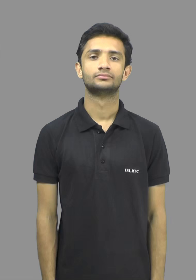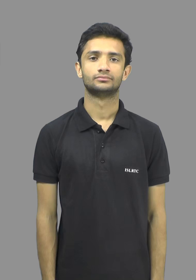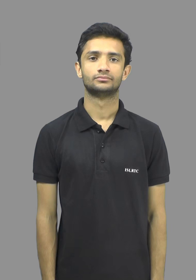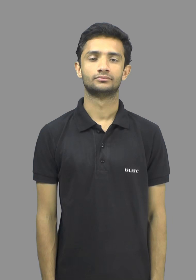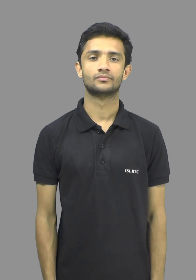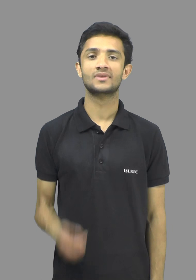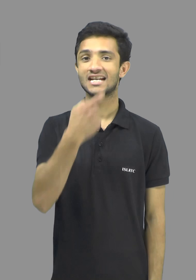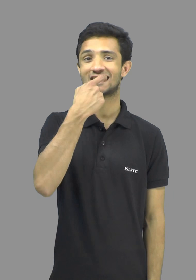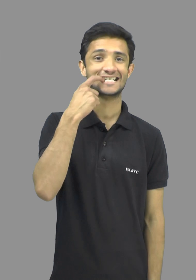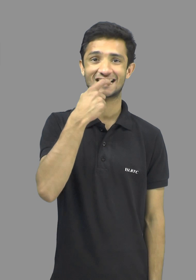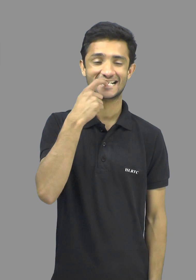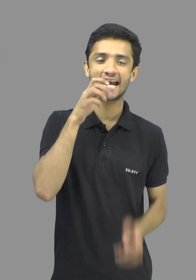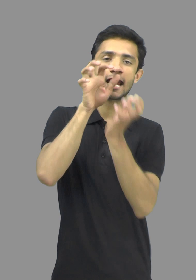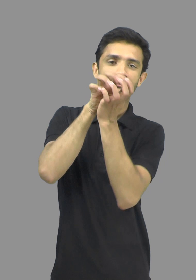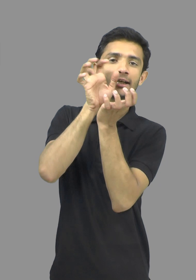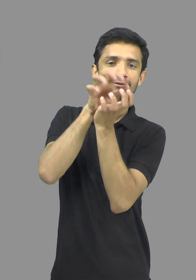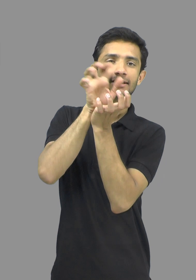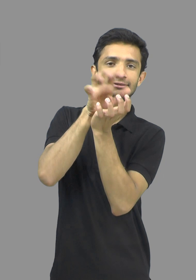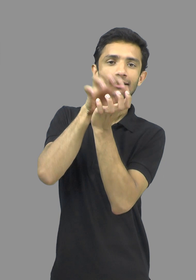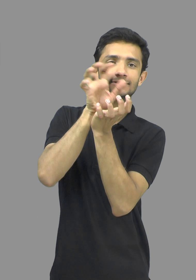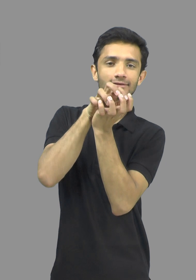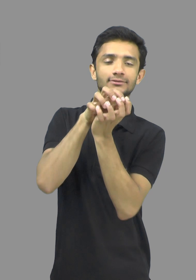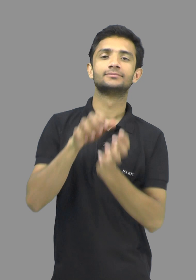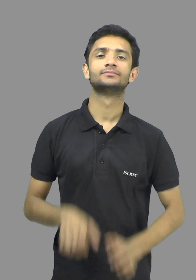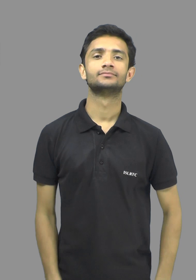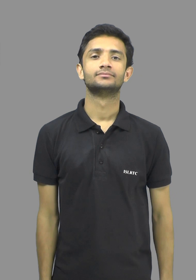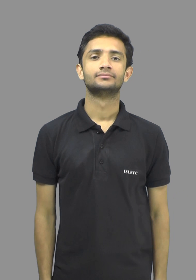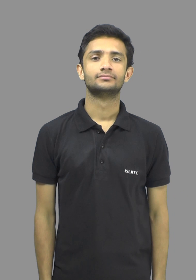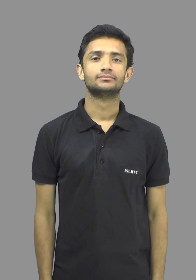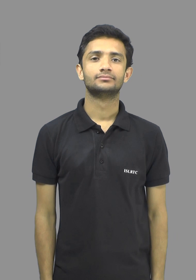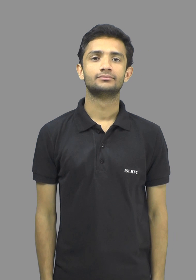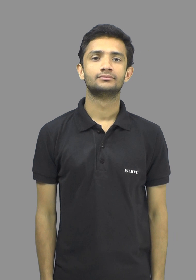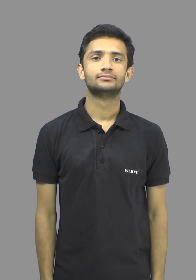Chew